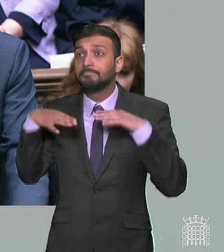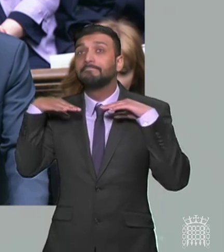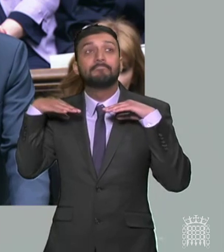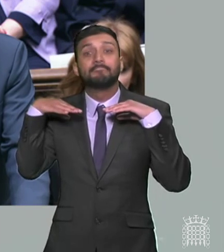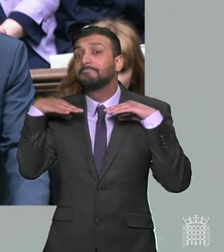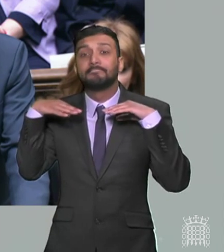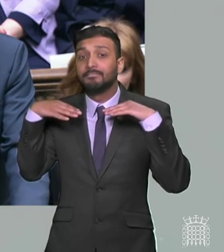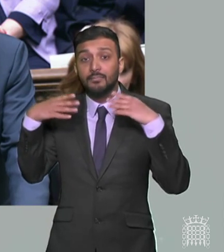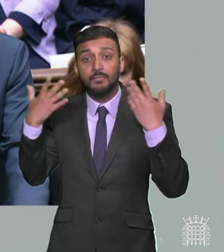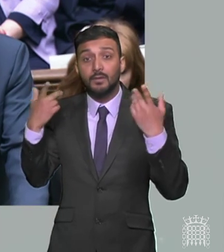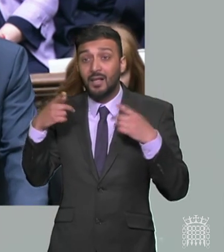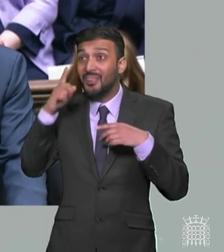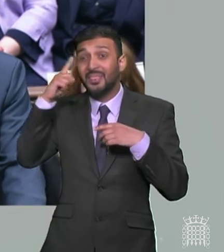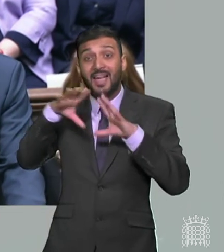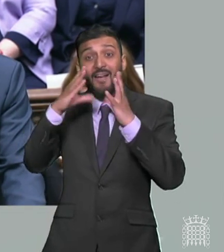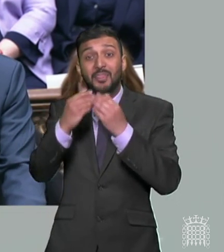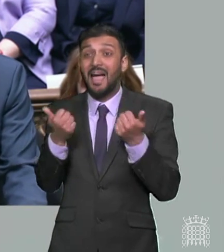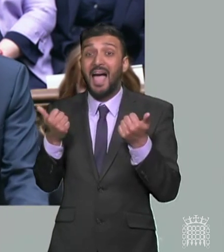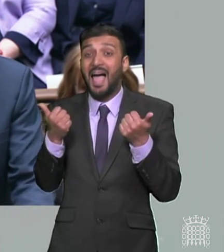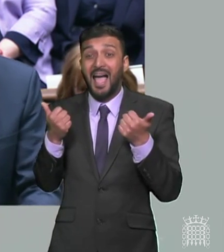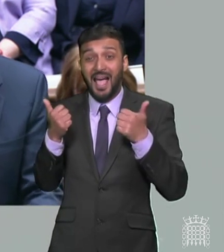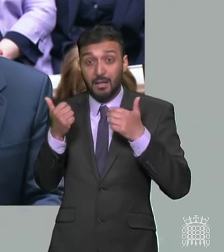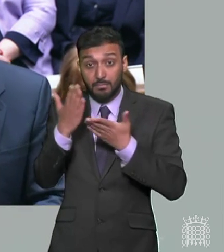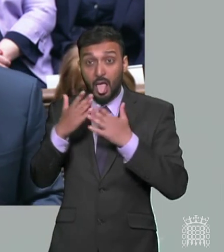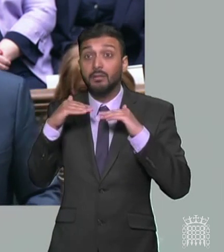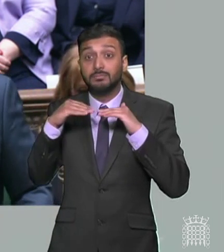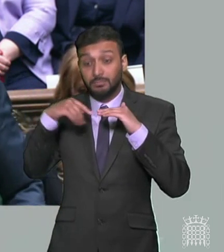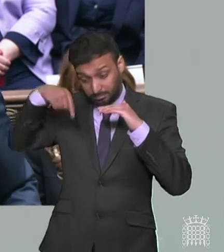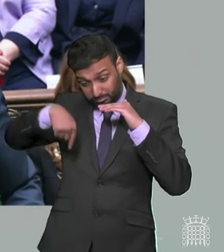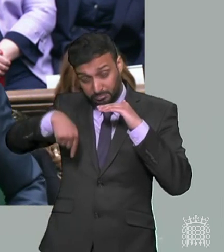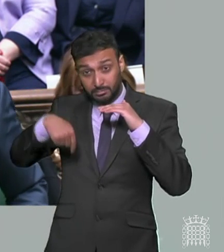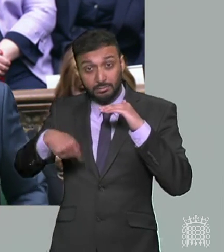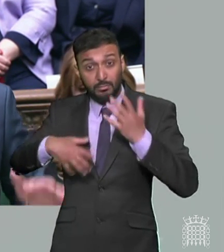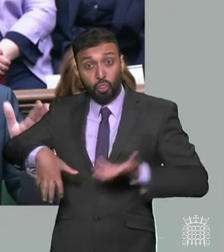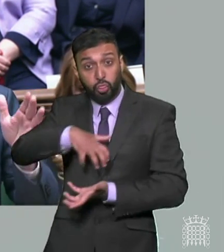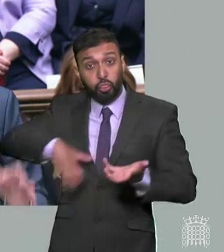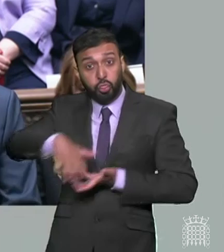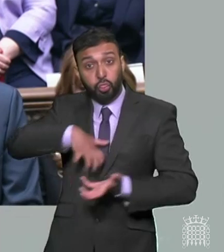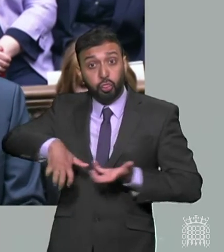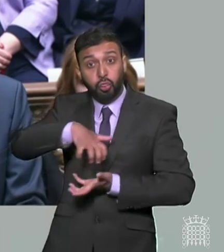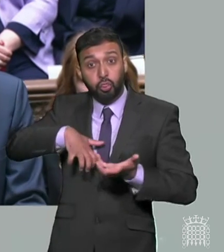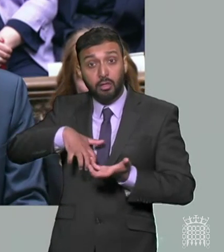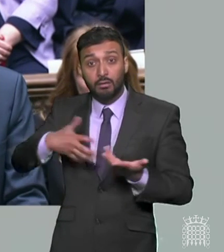Working people are worried about paying their bills. They are spending less and cutting back.